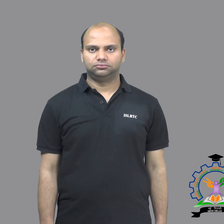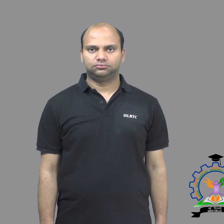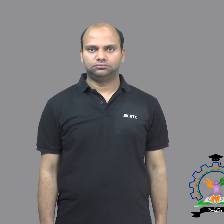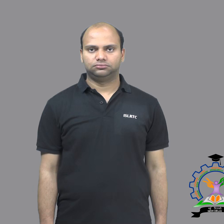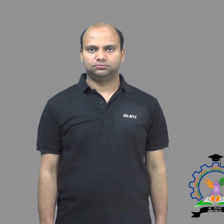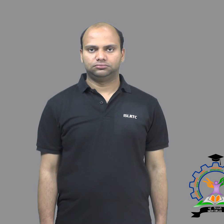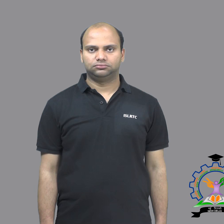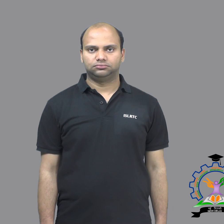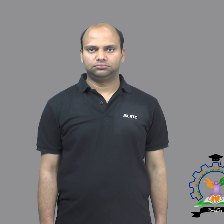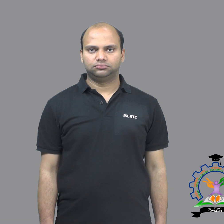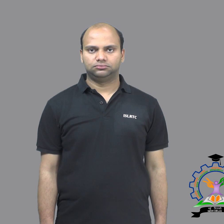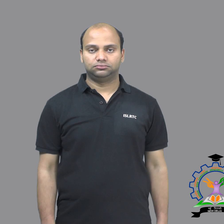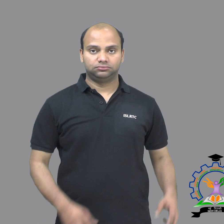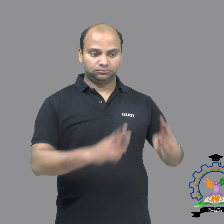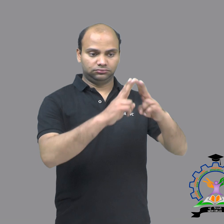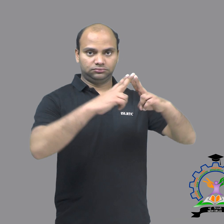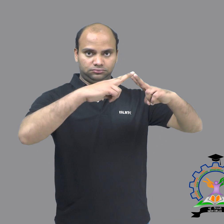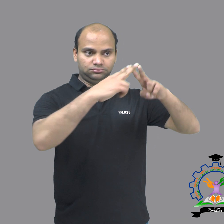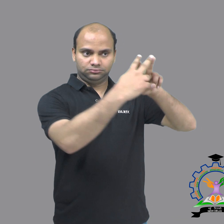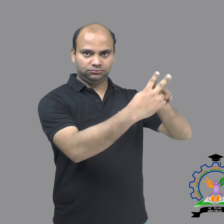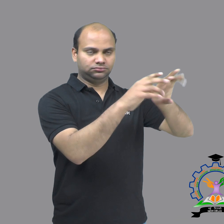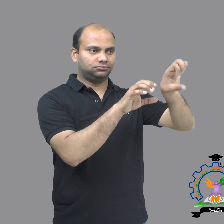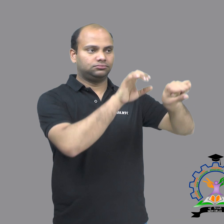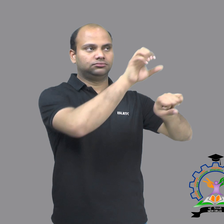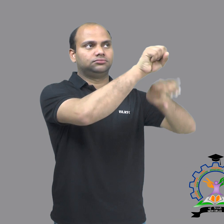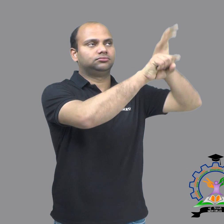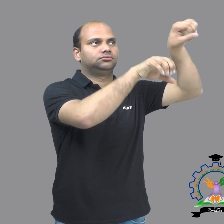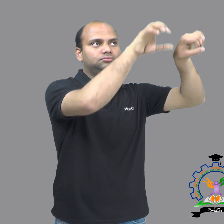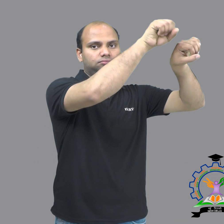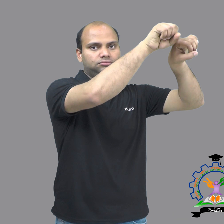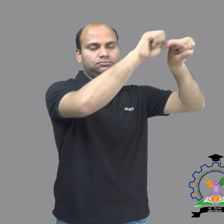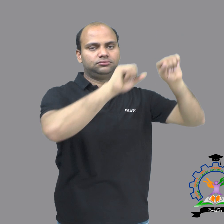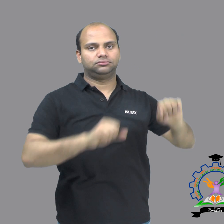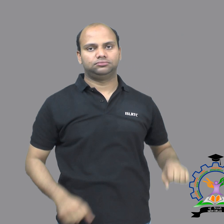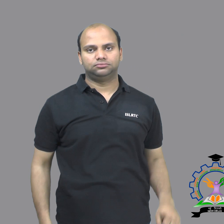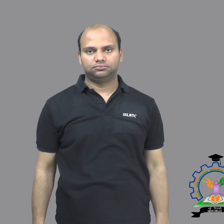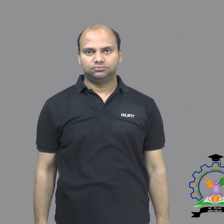Ladder